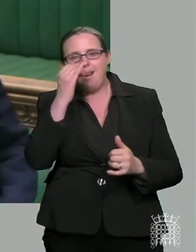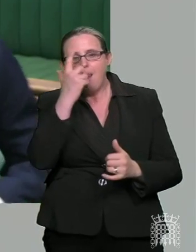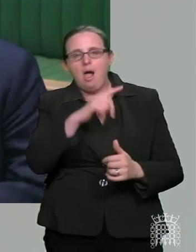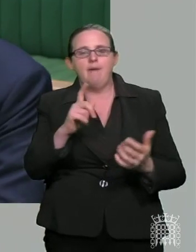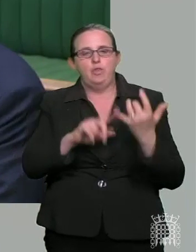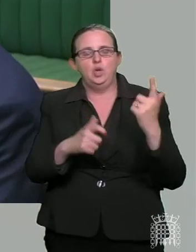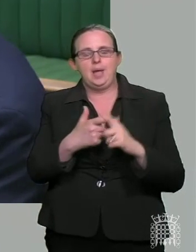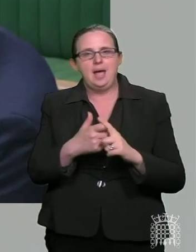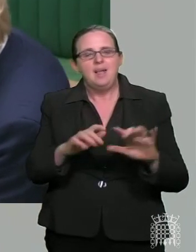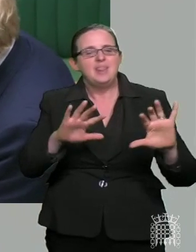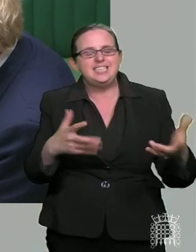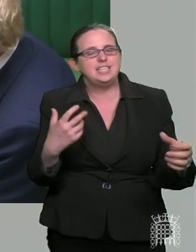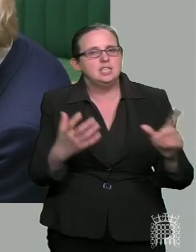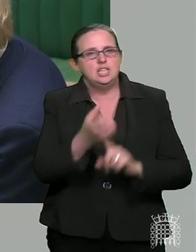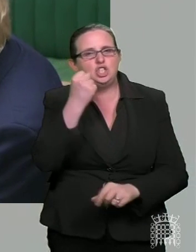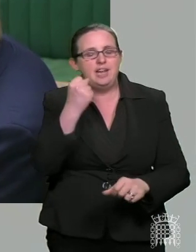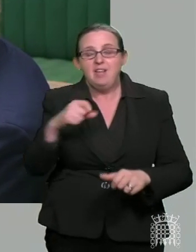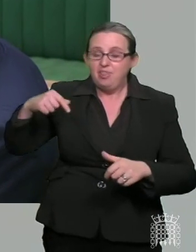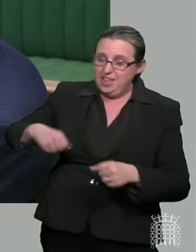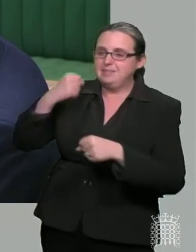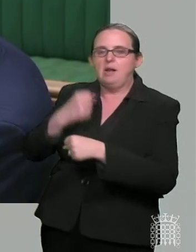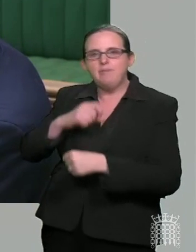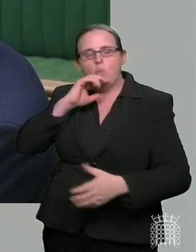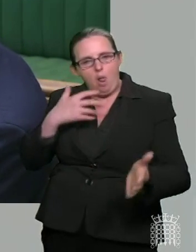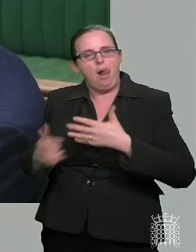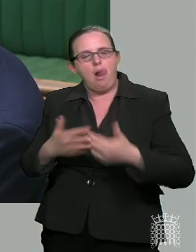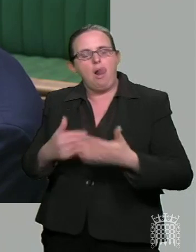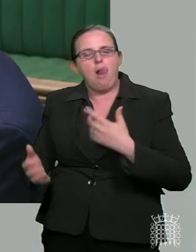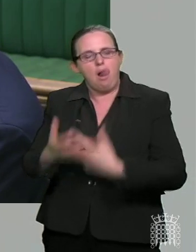They did not do it, and this Government are going to tackle it.